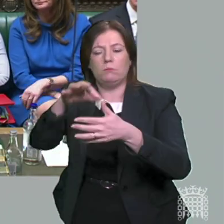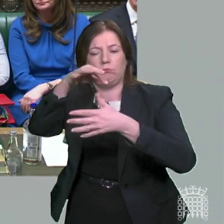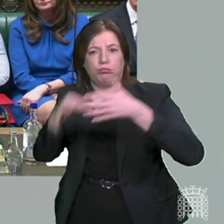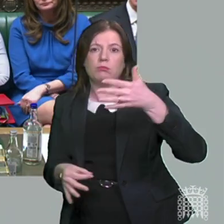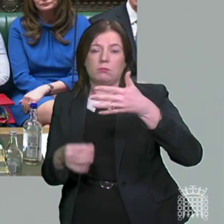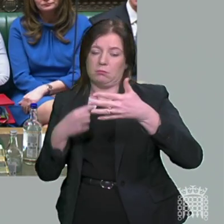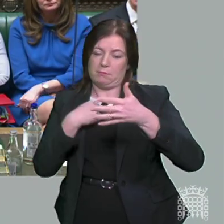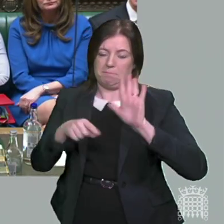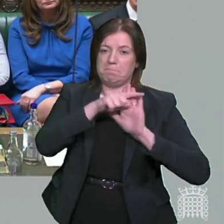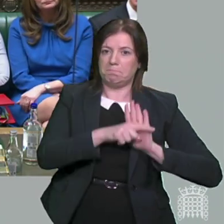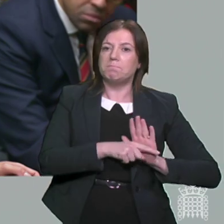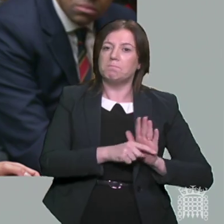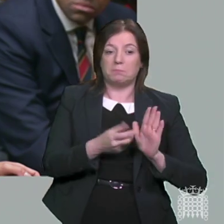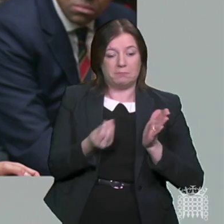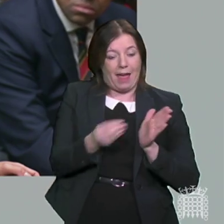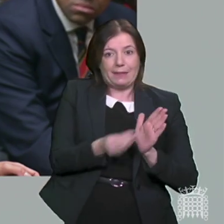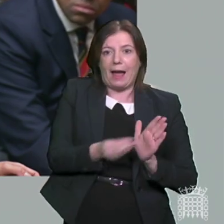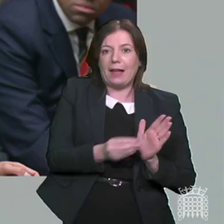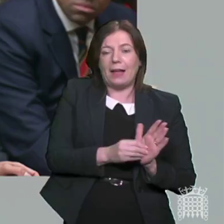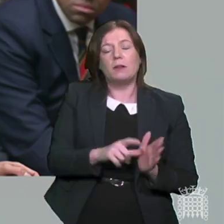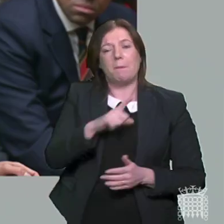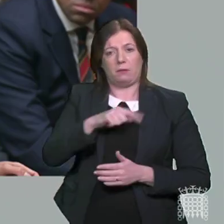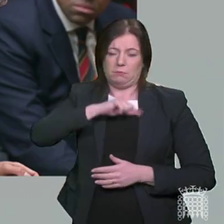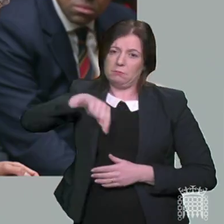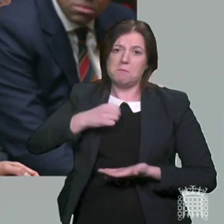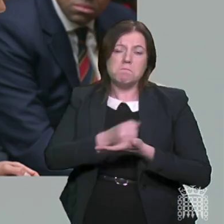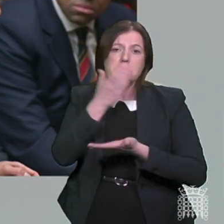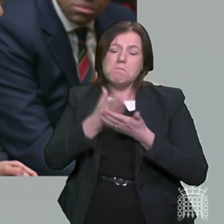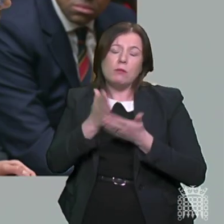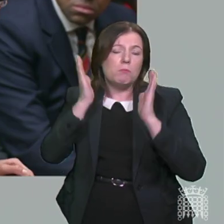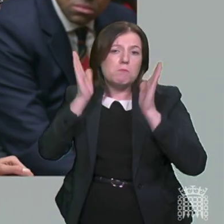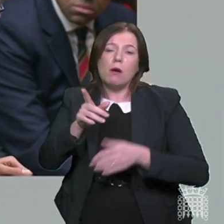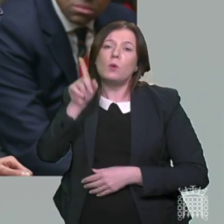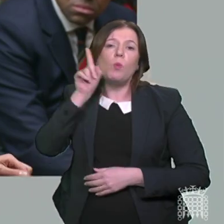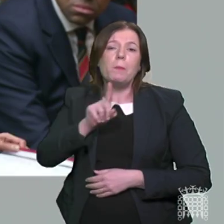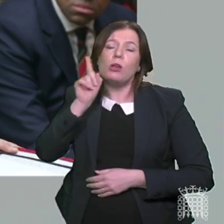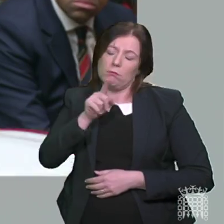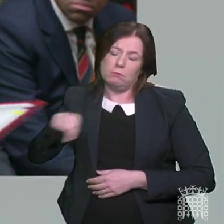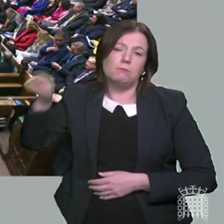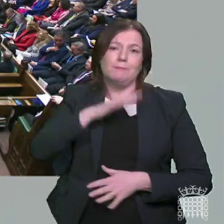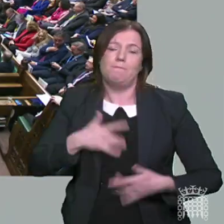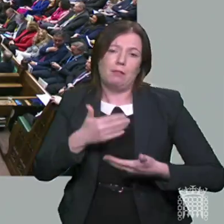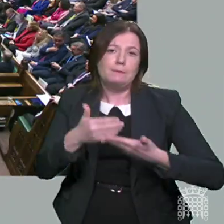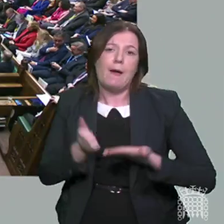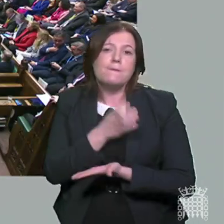We will continue to do everything we can to ensure women and girls feel as safe as they deserve and rightly should be.